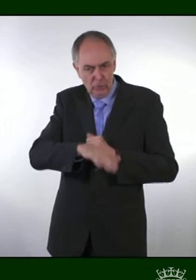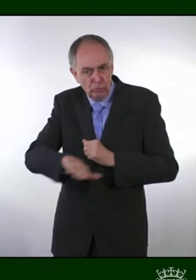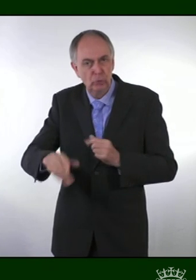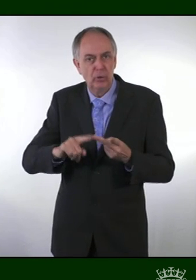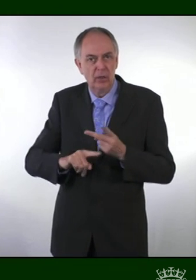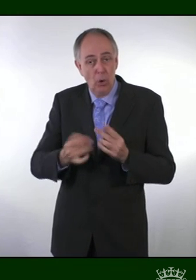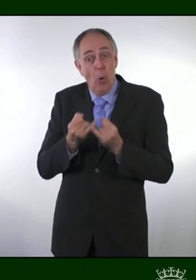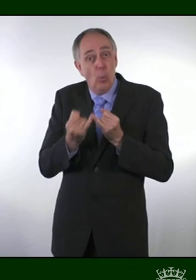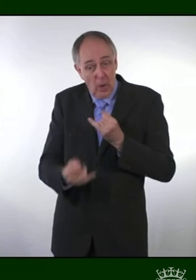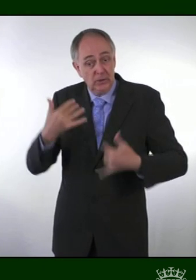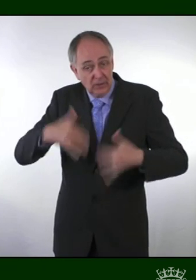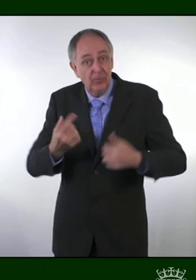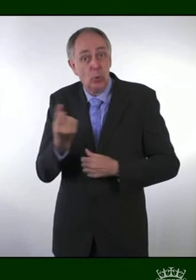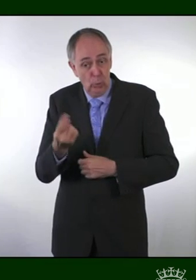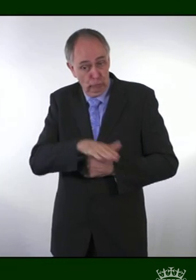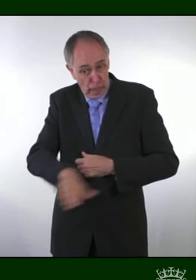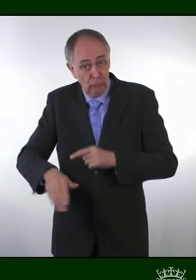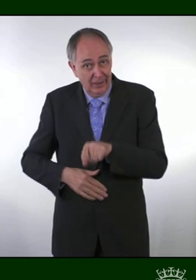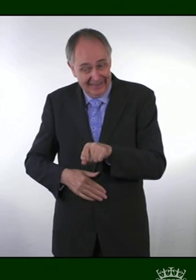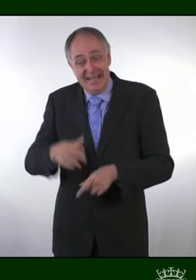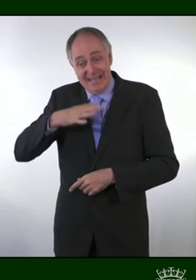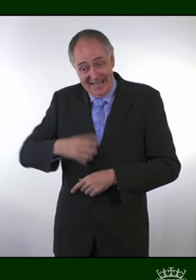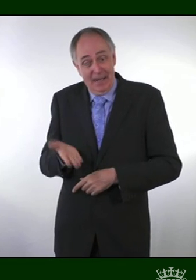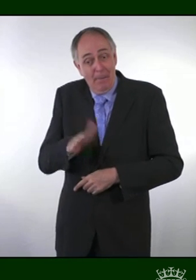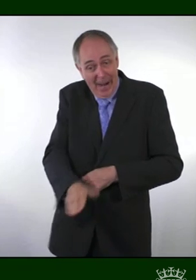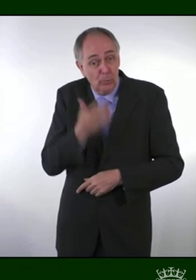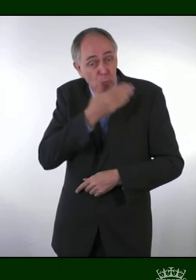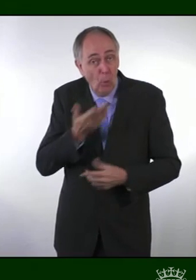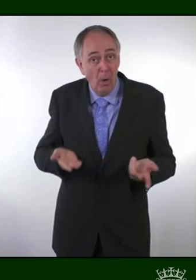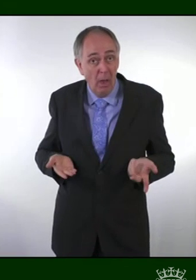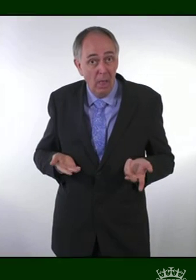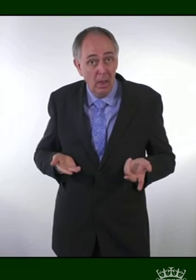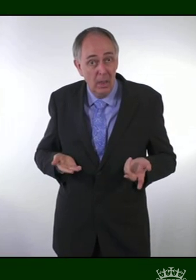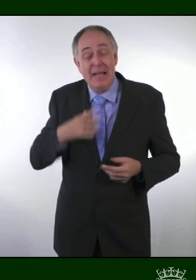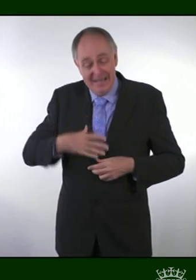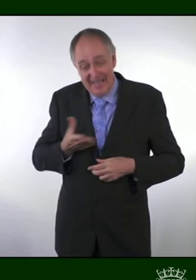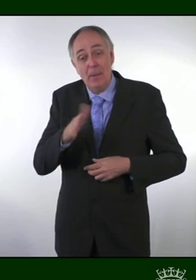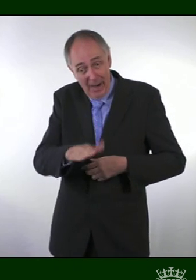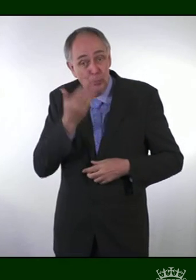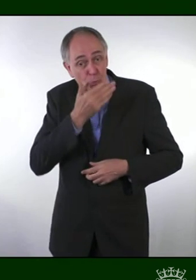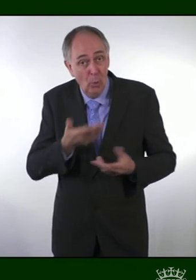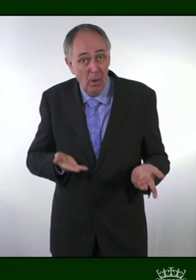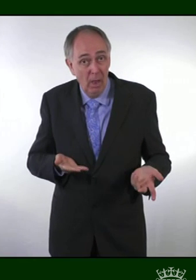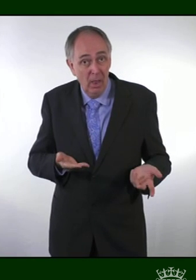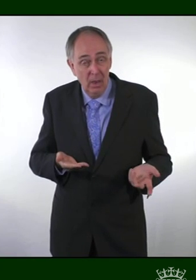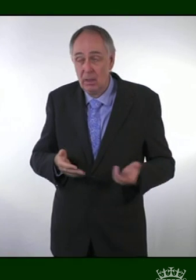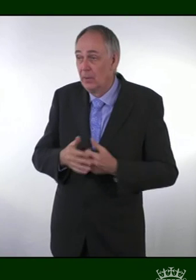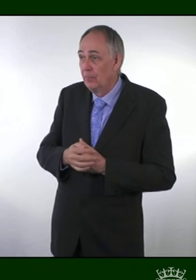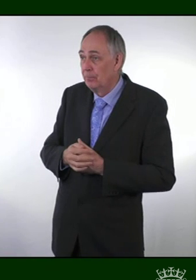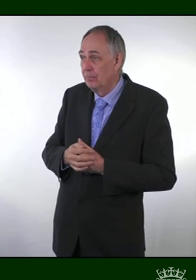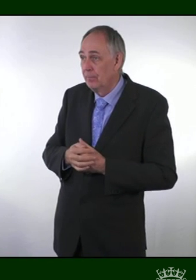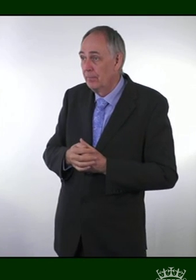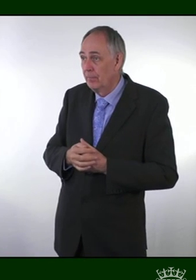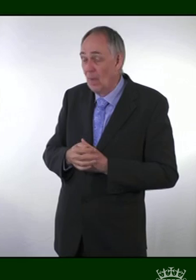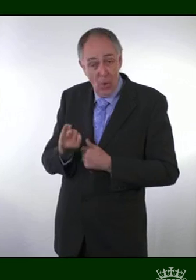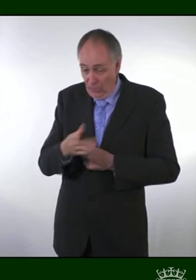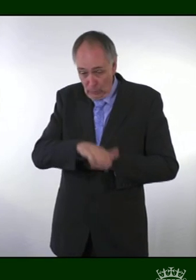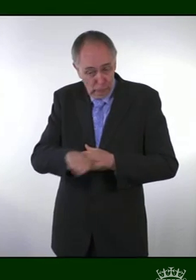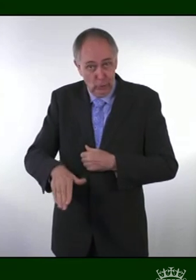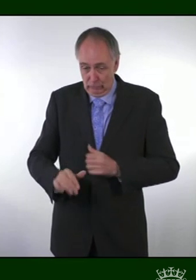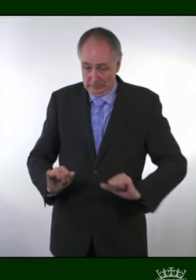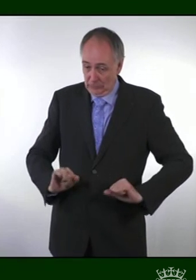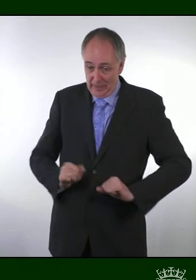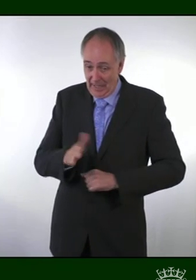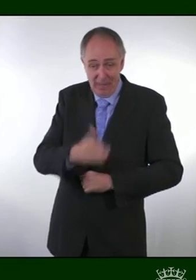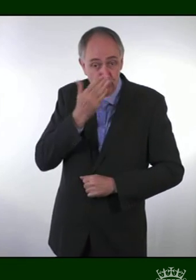It is the most disadvantaged kids who need to go back to school, and it is those groups who unfortunately are not going back to school.